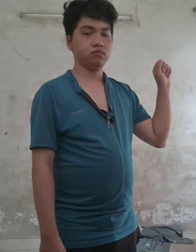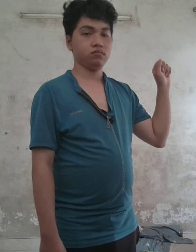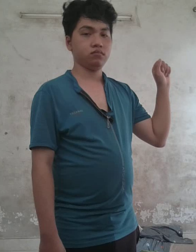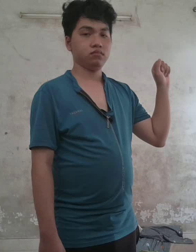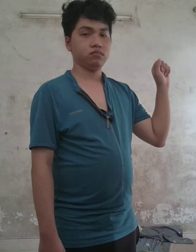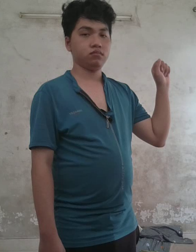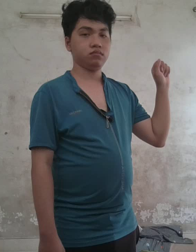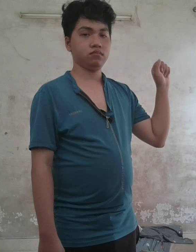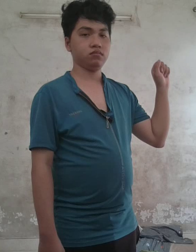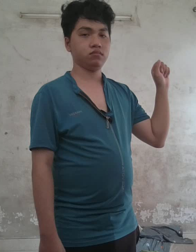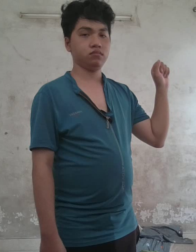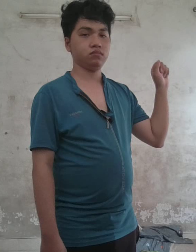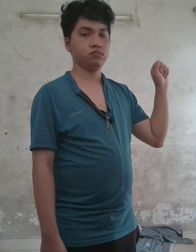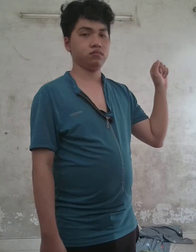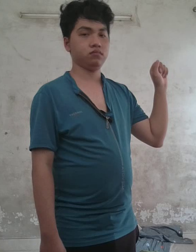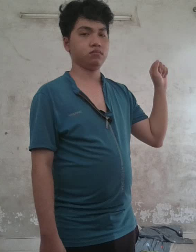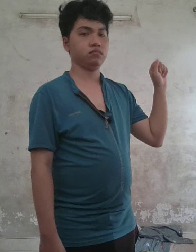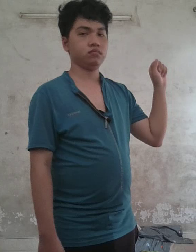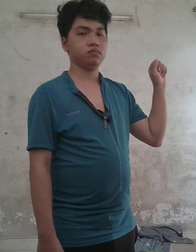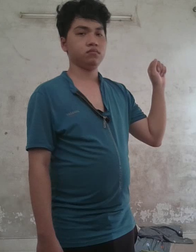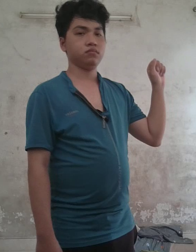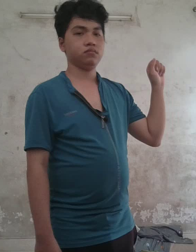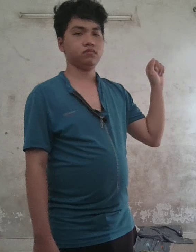a